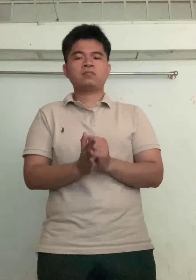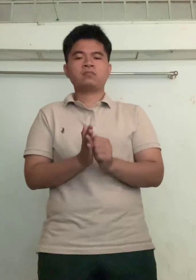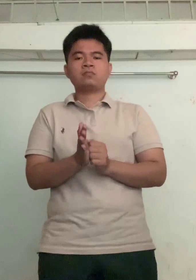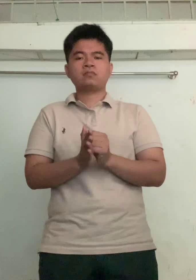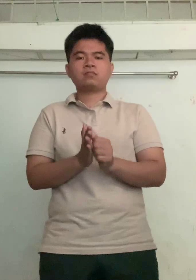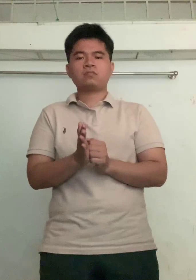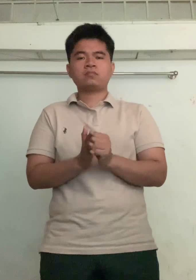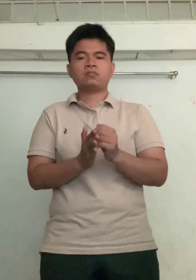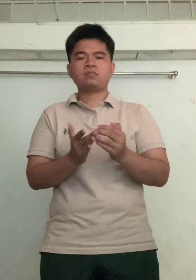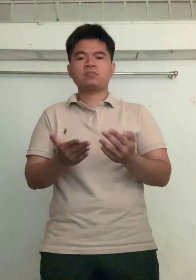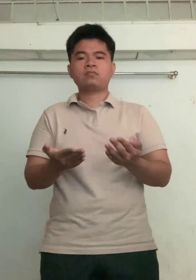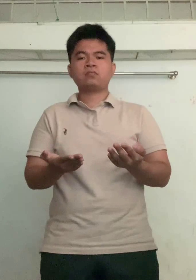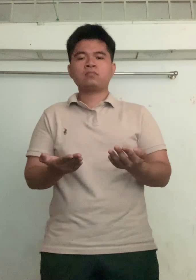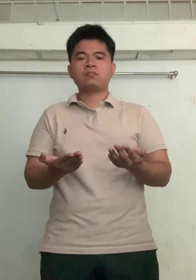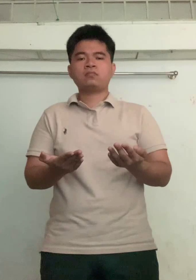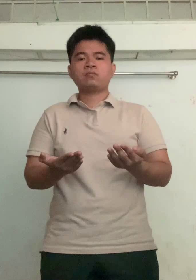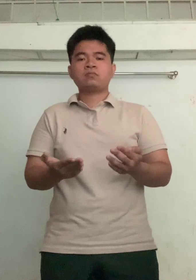thang nay